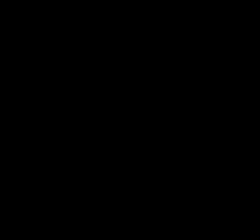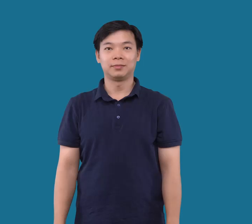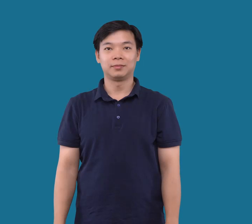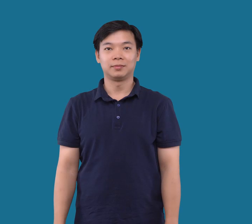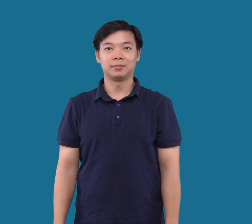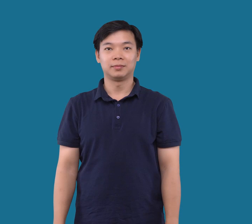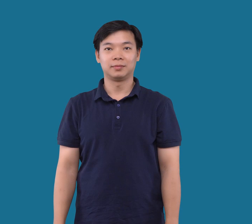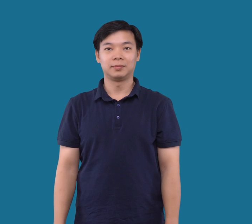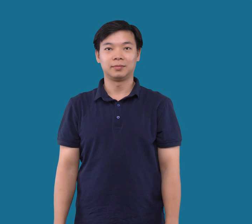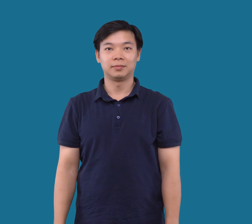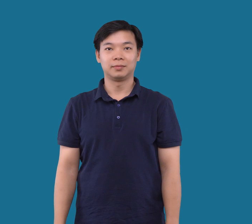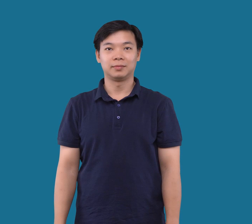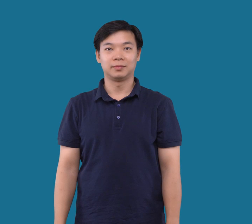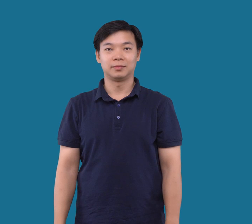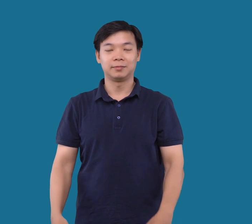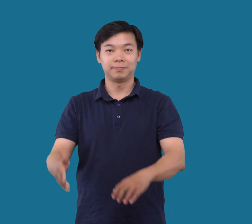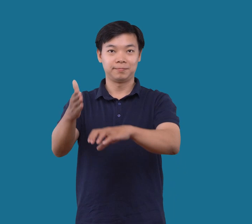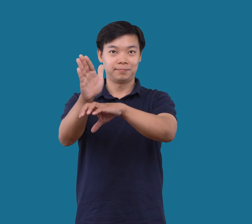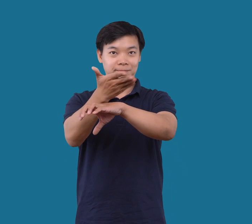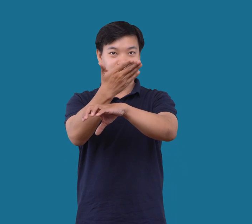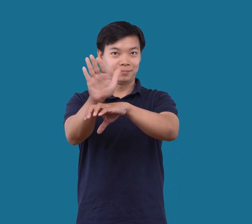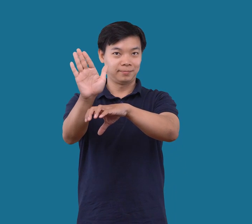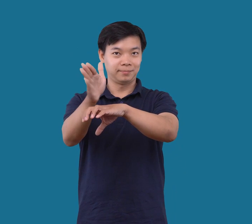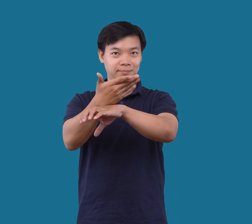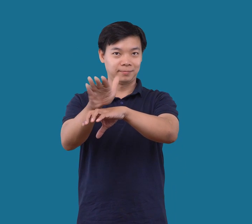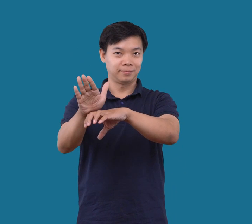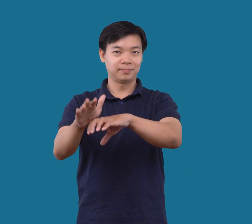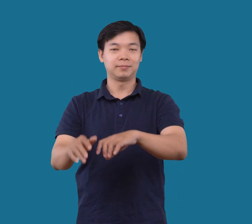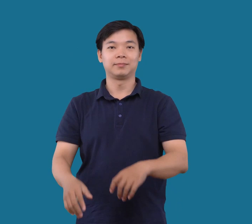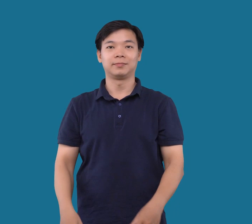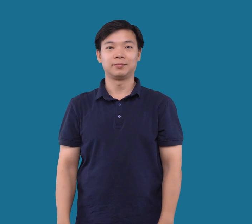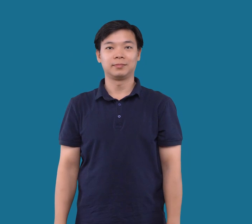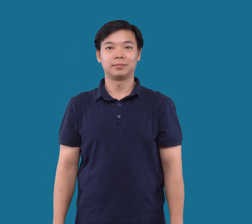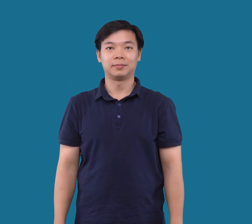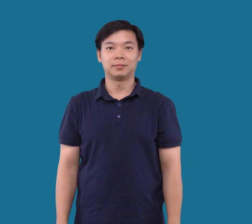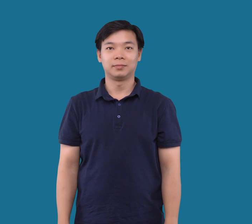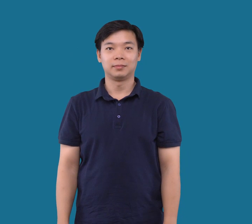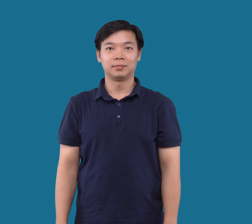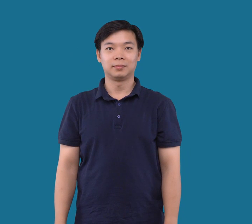Điện Biên Phủ